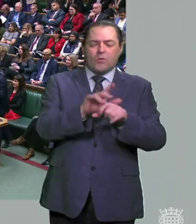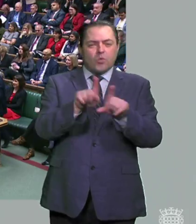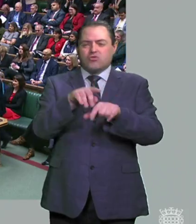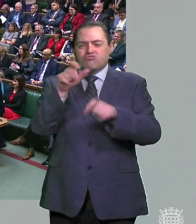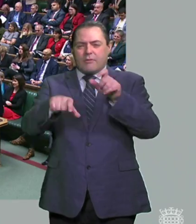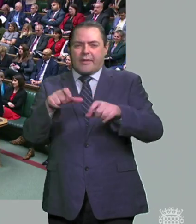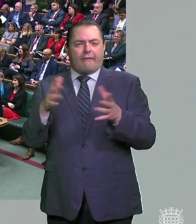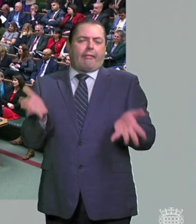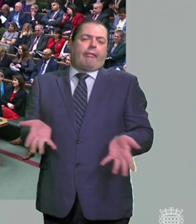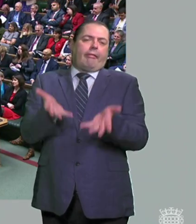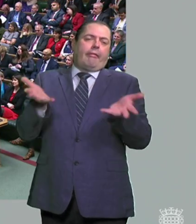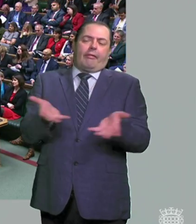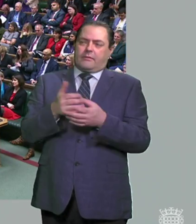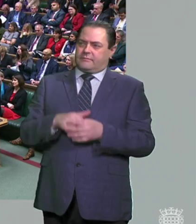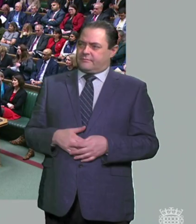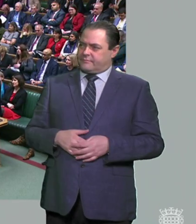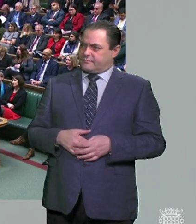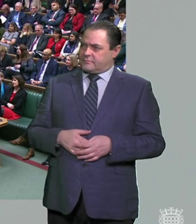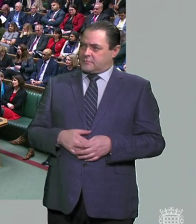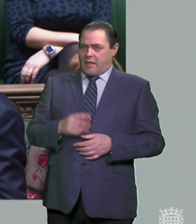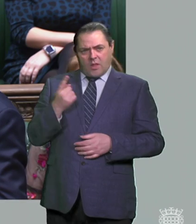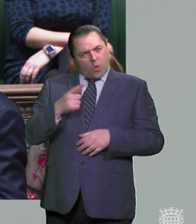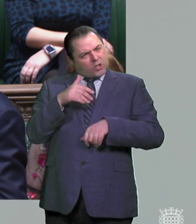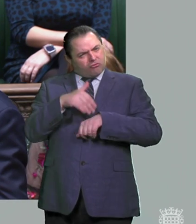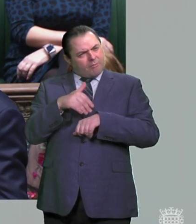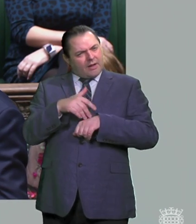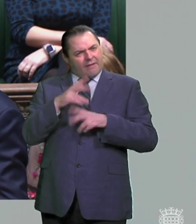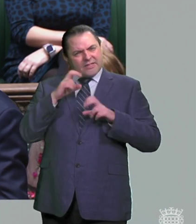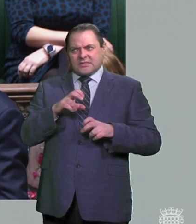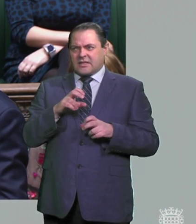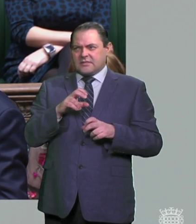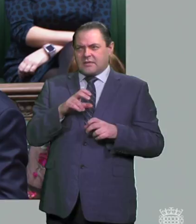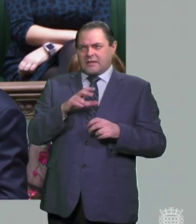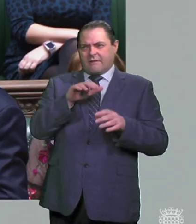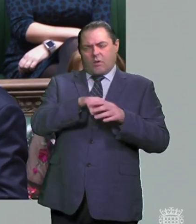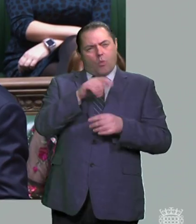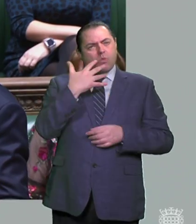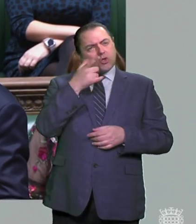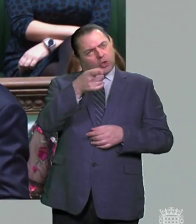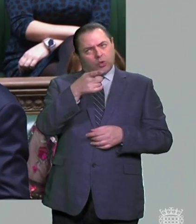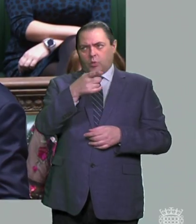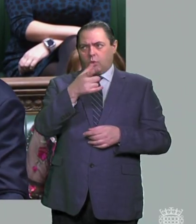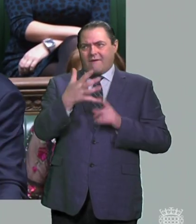The only criminal investigation that the Prime Minister has ever been involved in is the one that found him guilty of breaking the law.